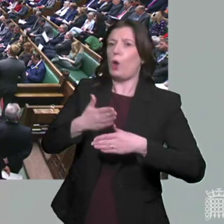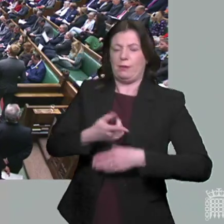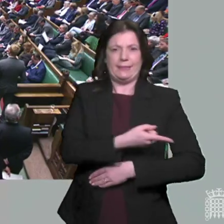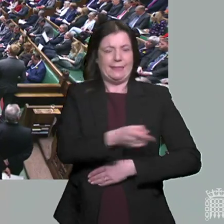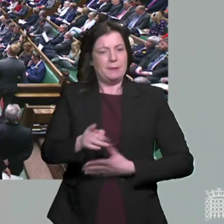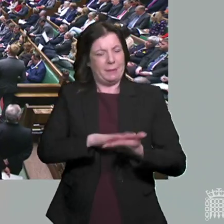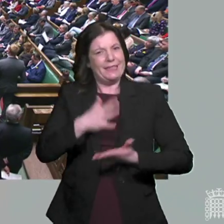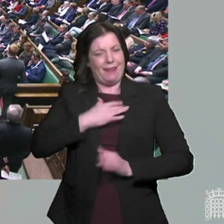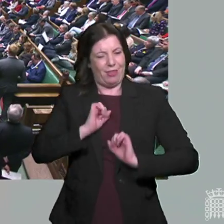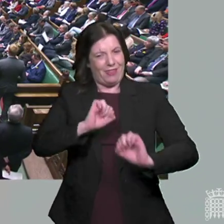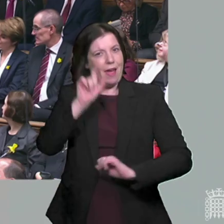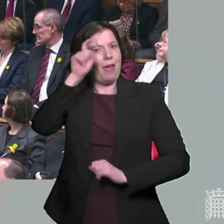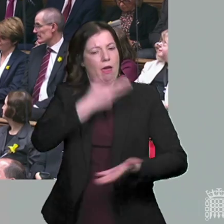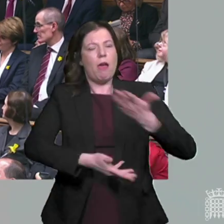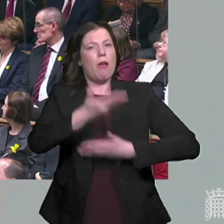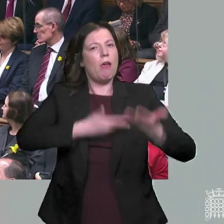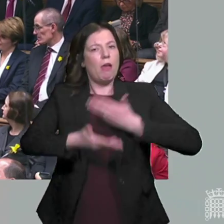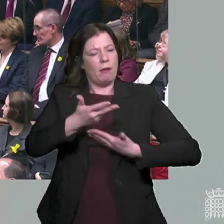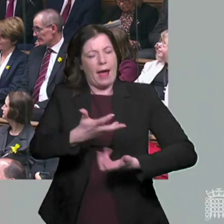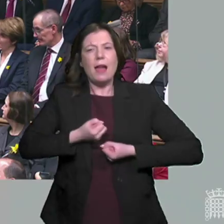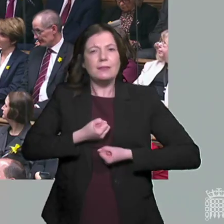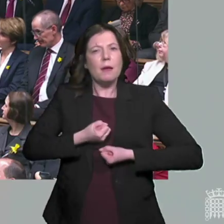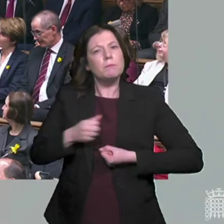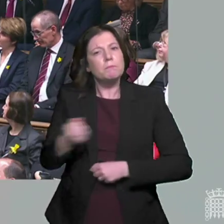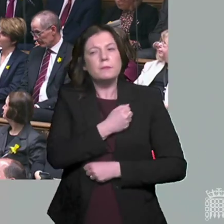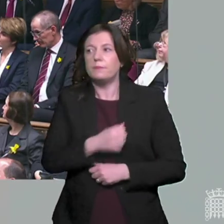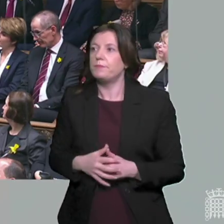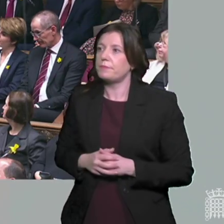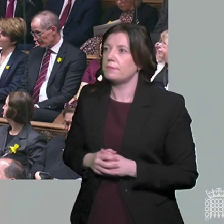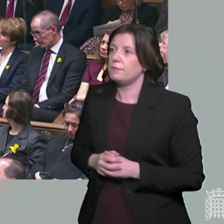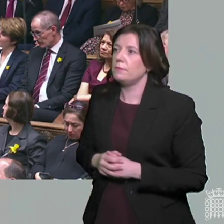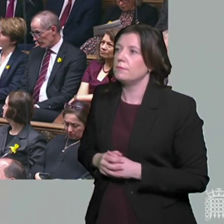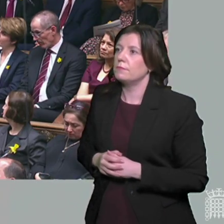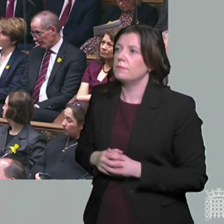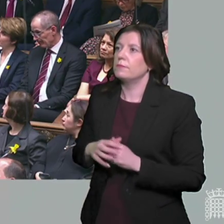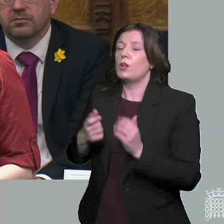Last week I met nurses from the Royal College of Nursing.